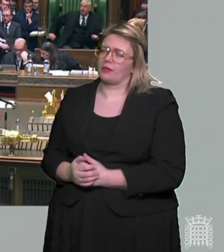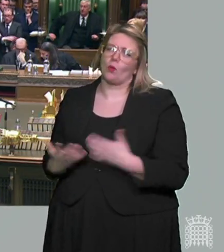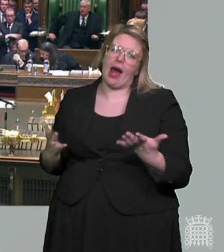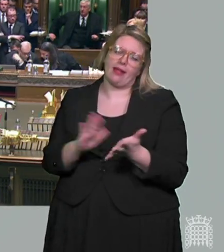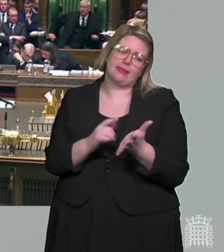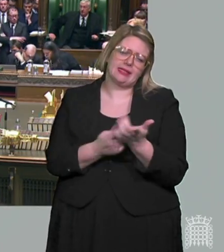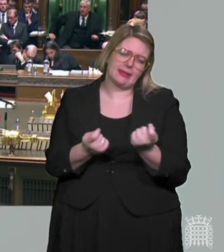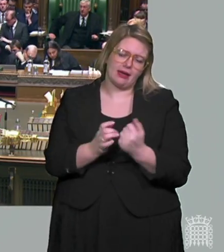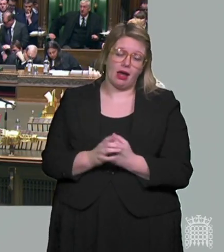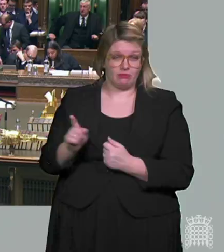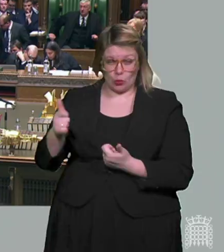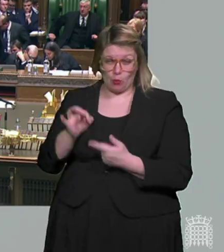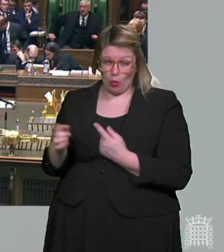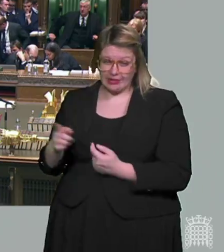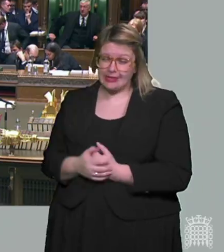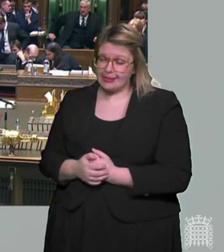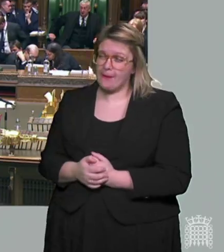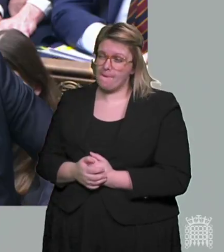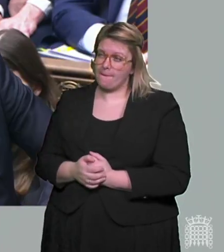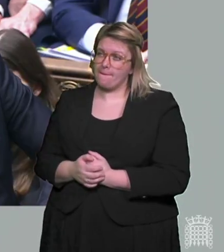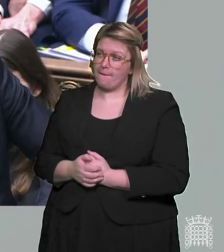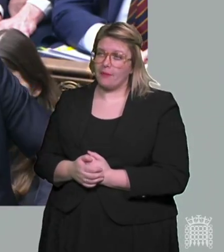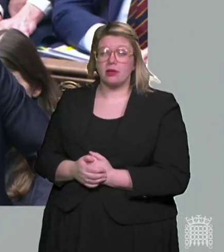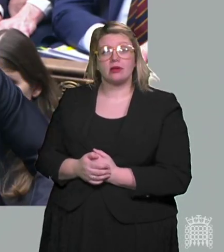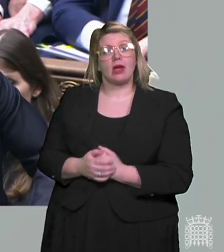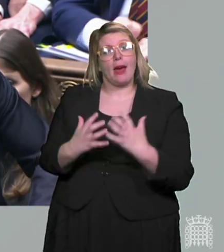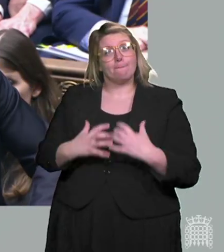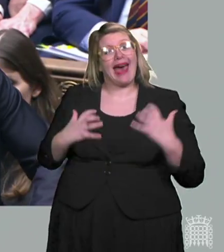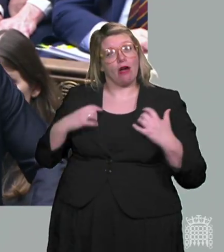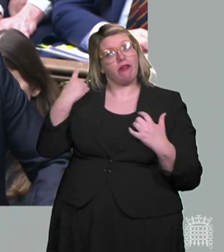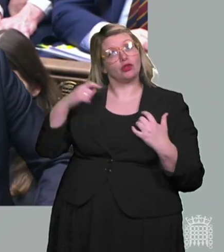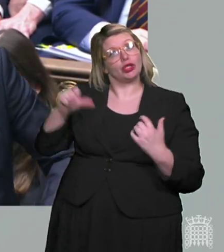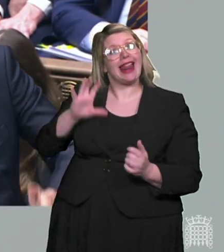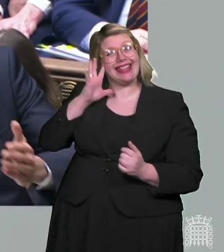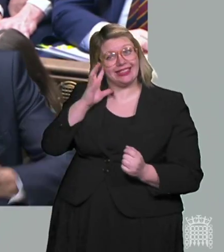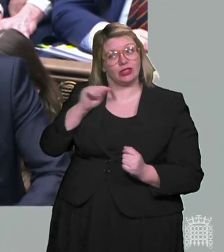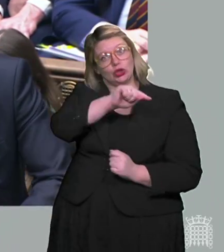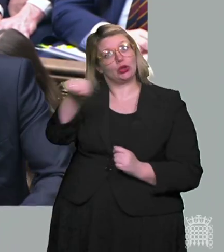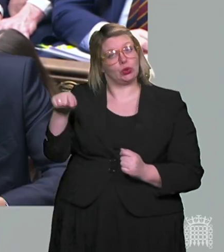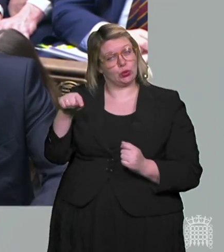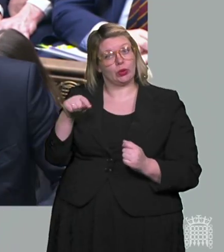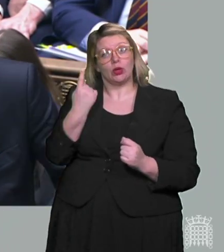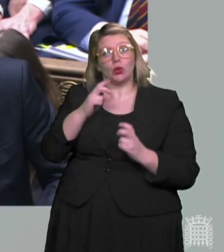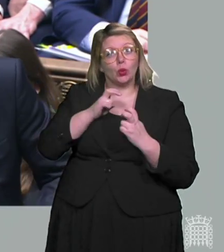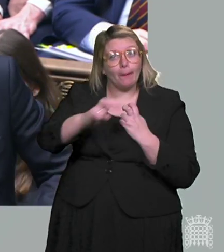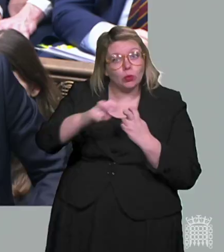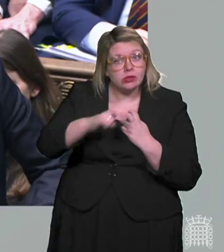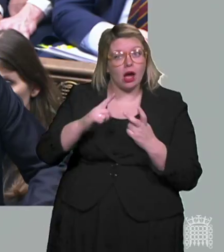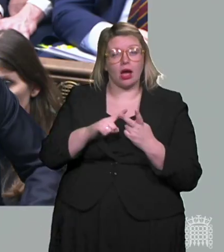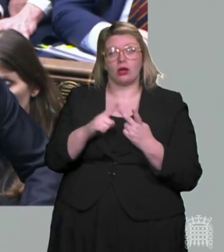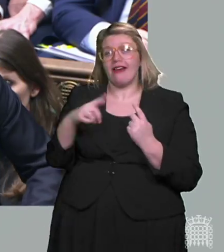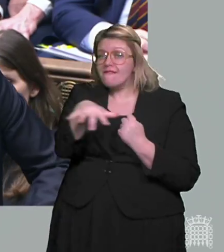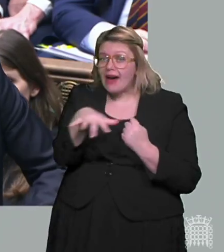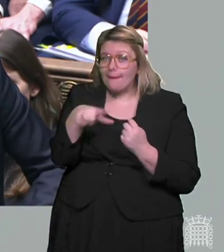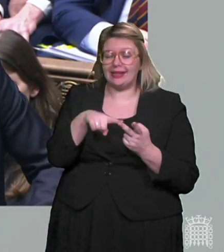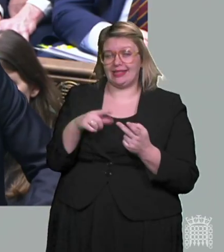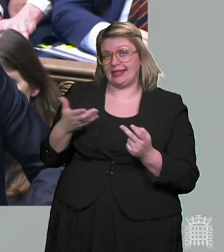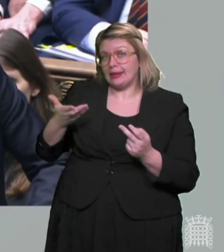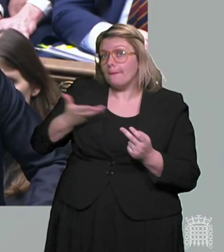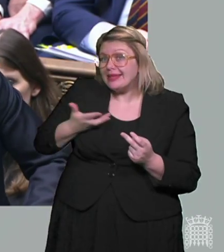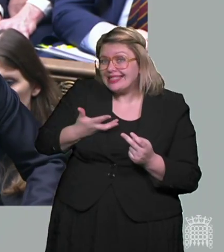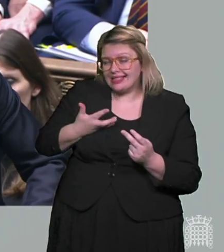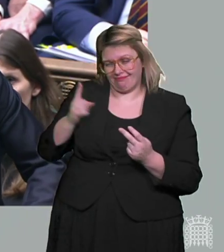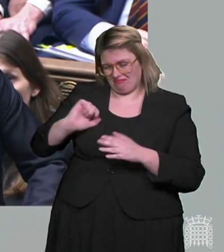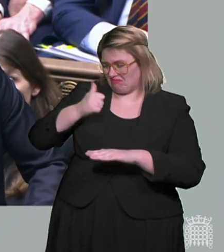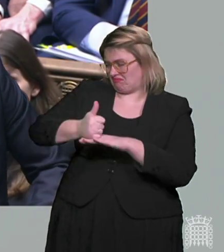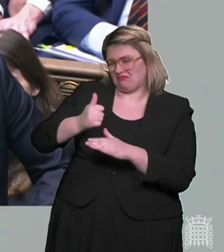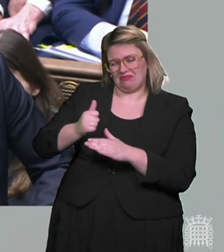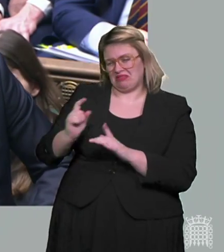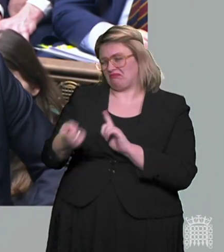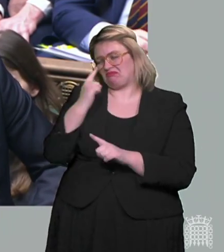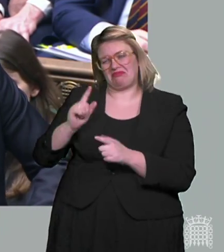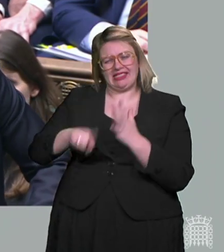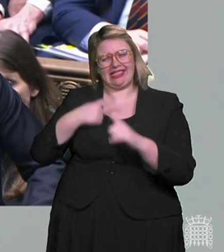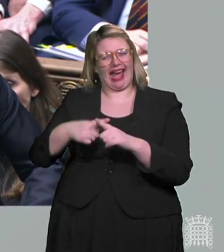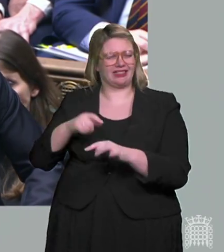My honourable Friend makes an excellent point. He is right that the Mayor of London should listen to the voices of commuters, families and small businesses as he inflicts his damaging tax on them.